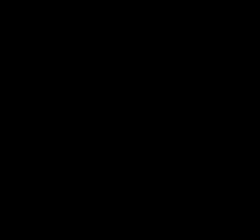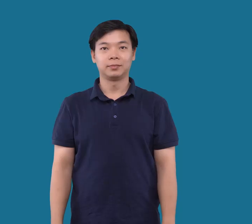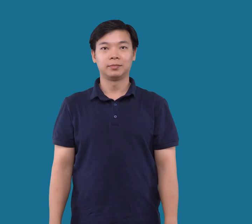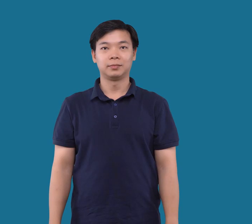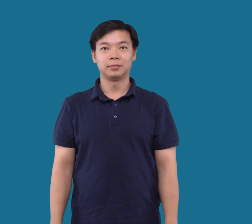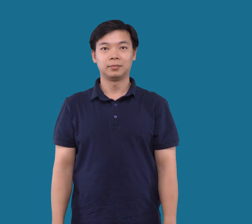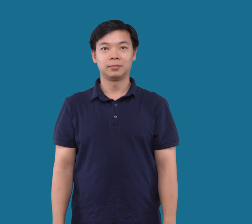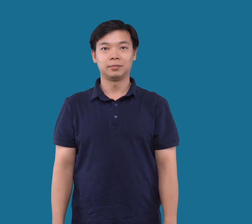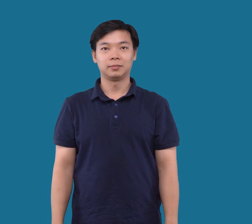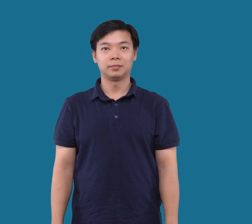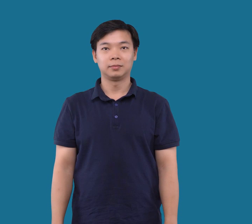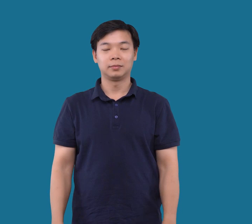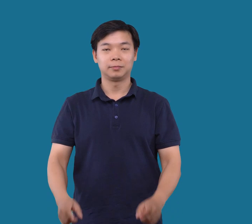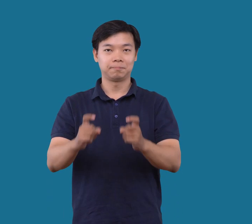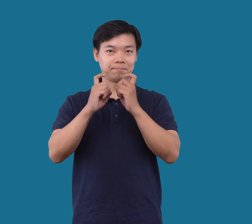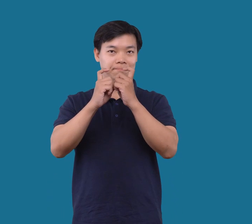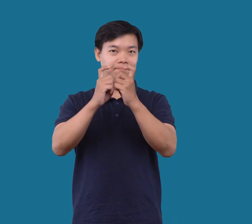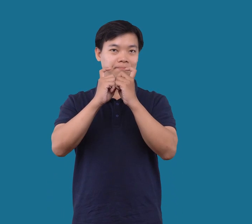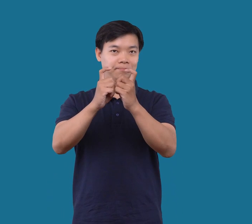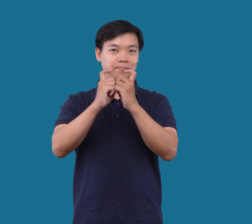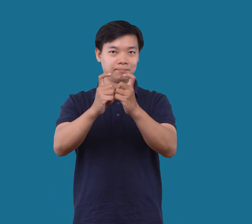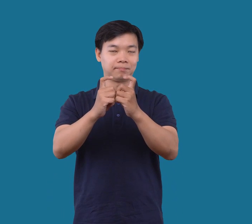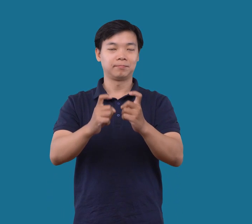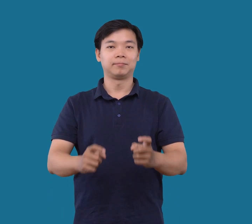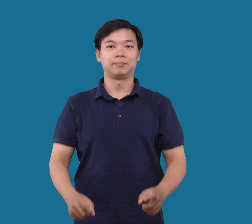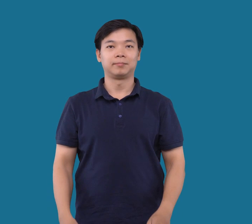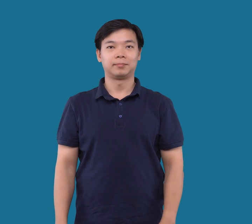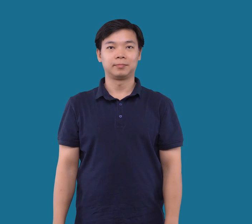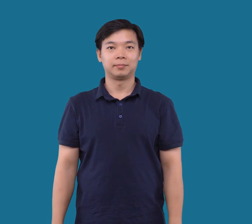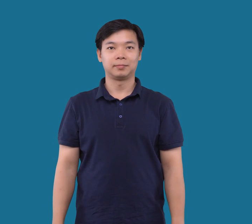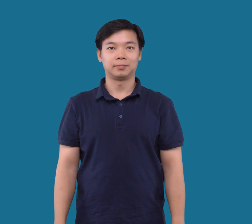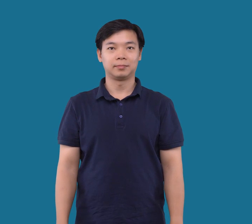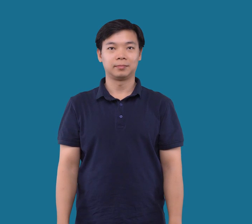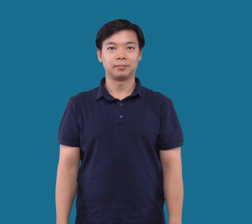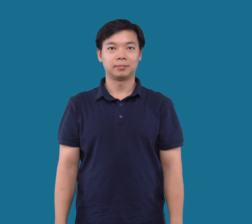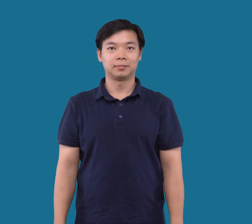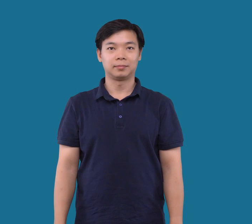Đền Hùng